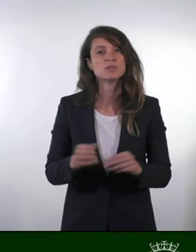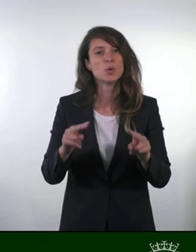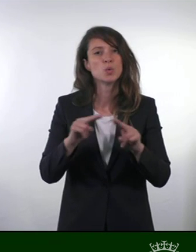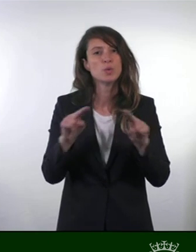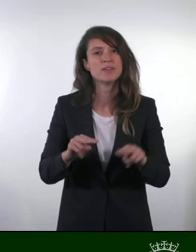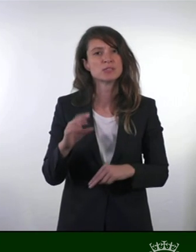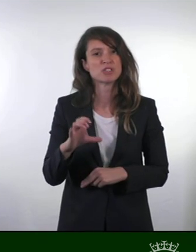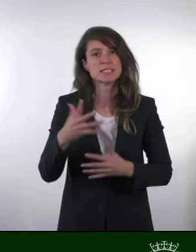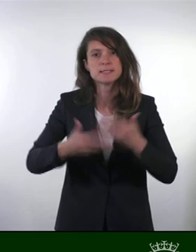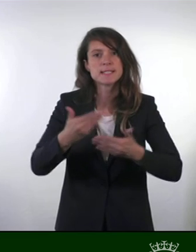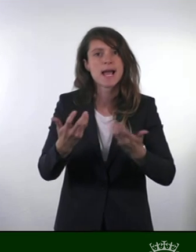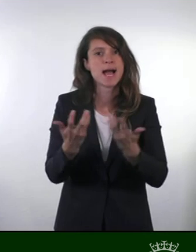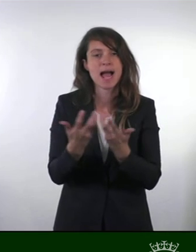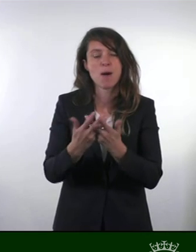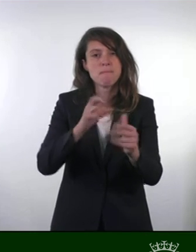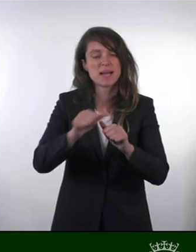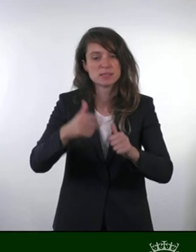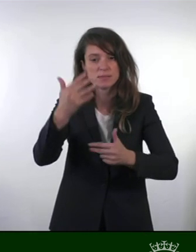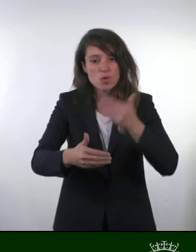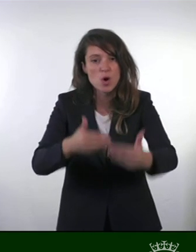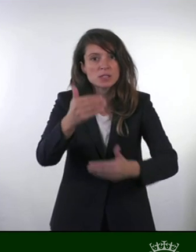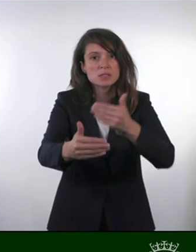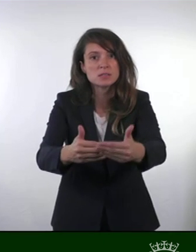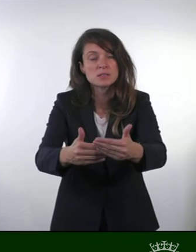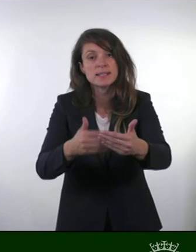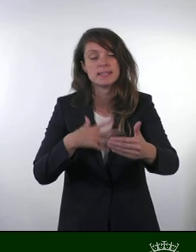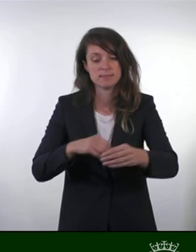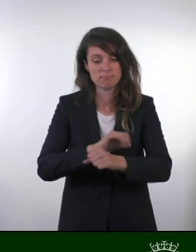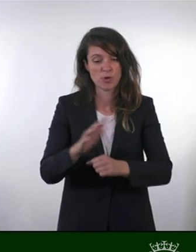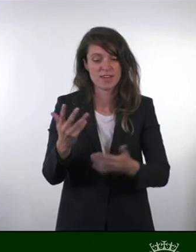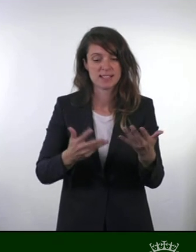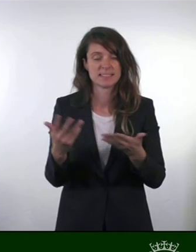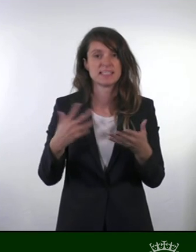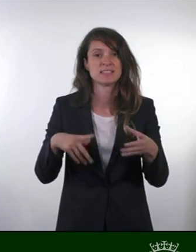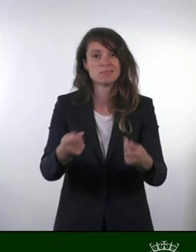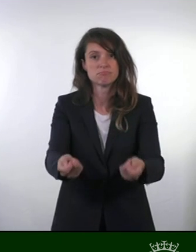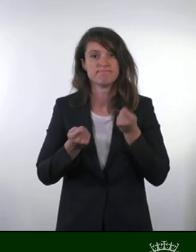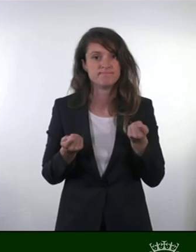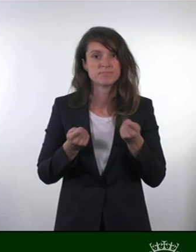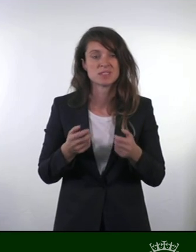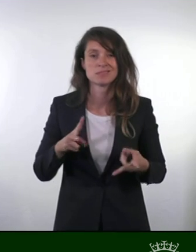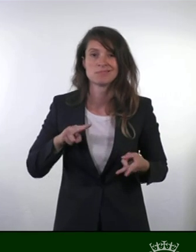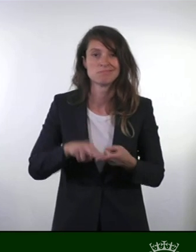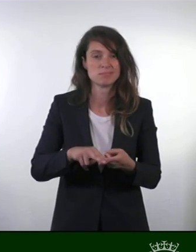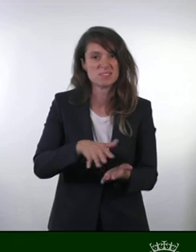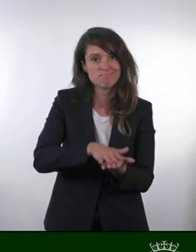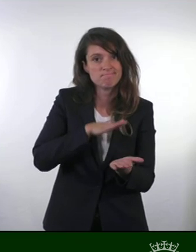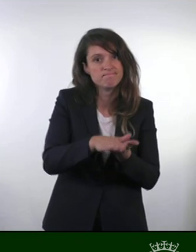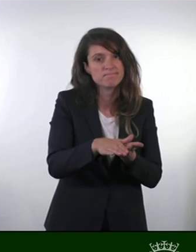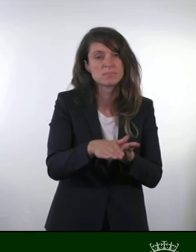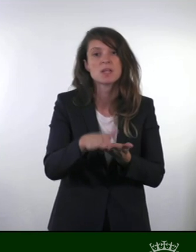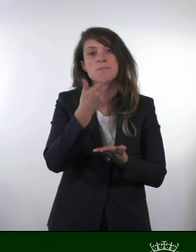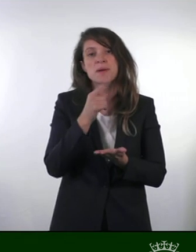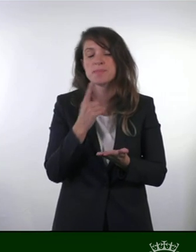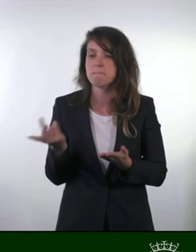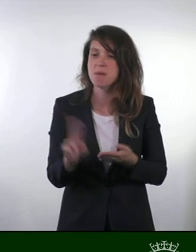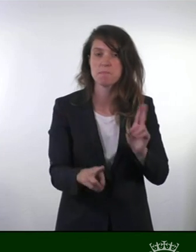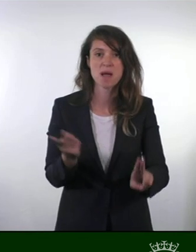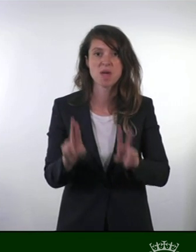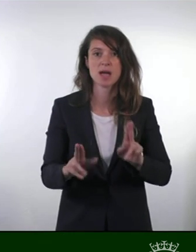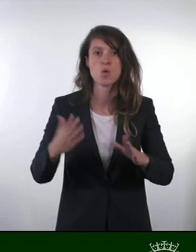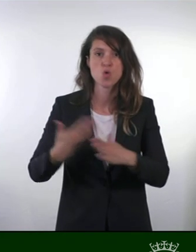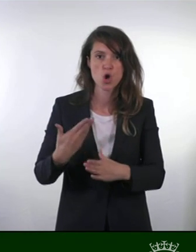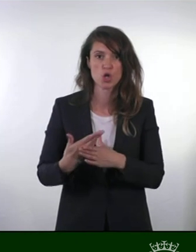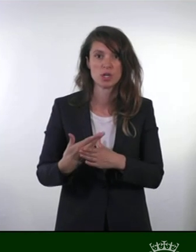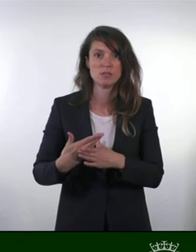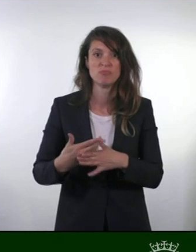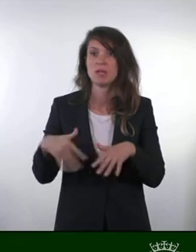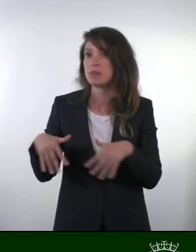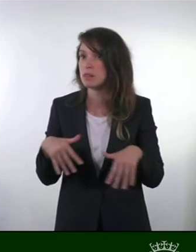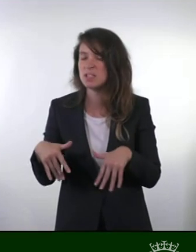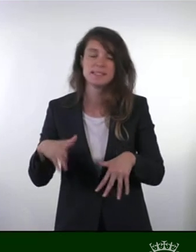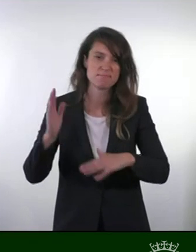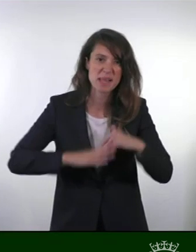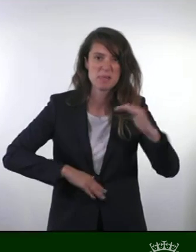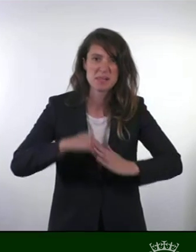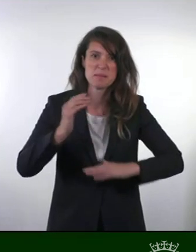The best way forward for our country is to get the disease under control in the way that we are doing; get our people back into work; build, build, build; and take this country forward.